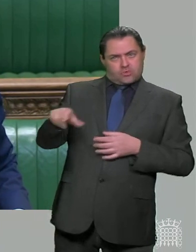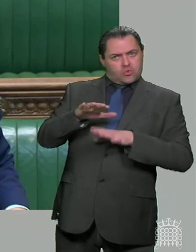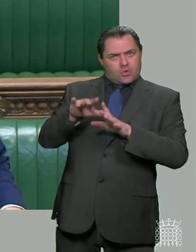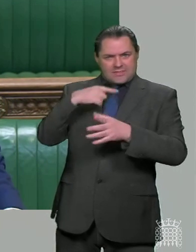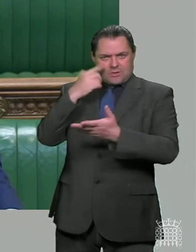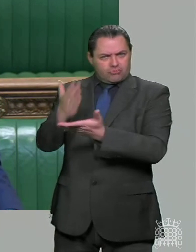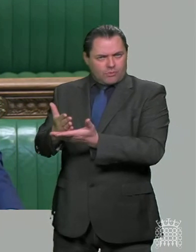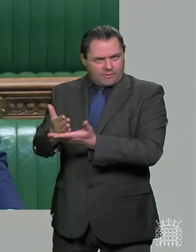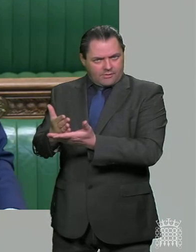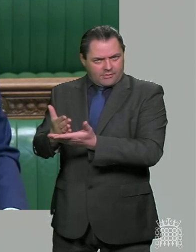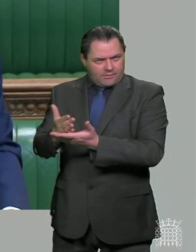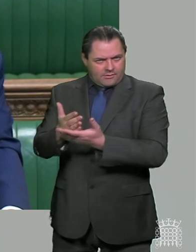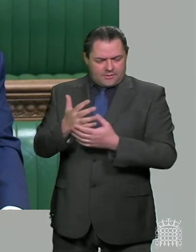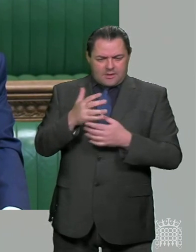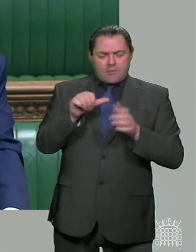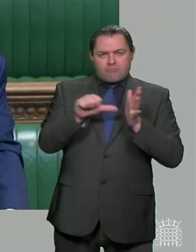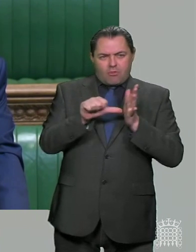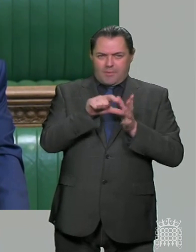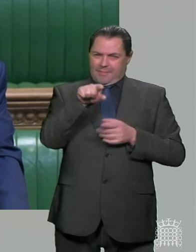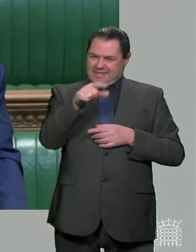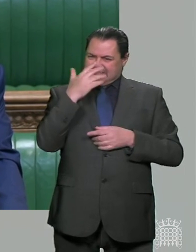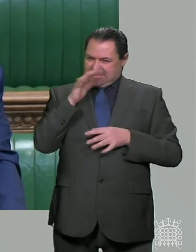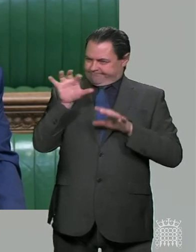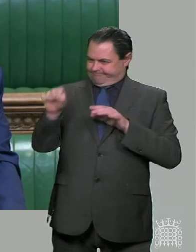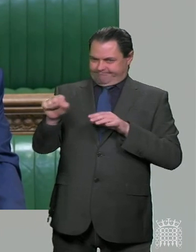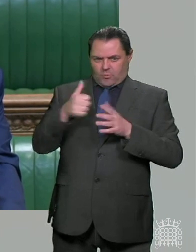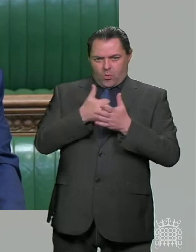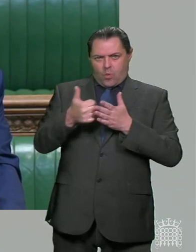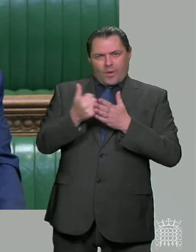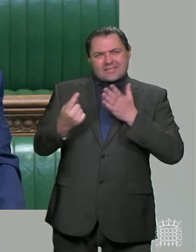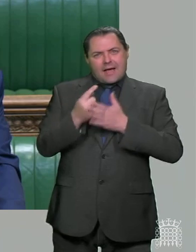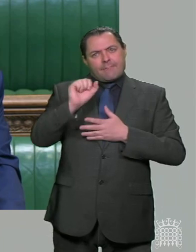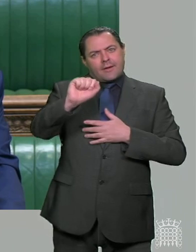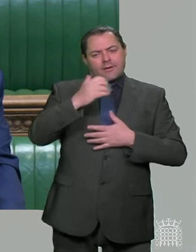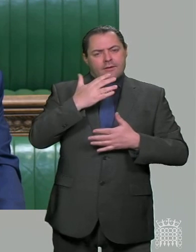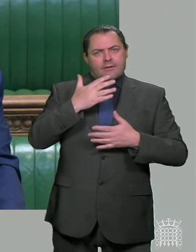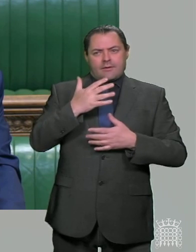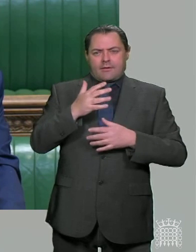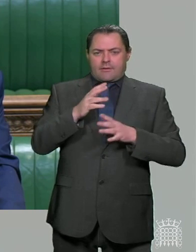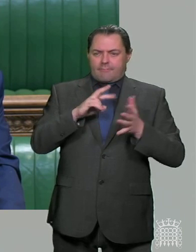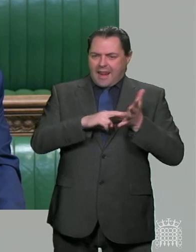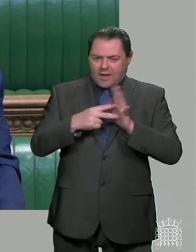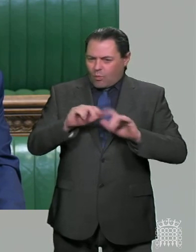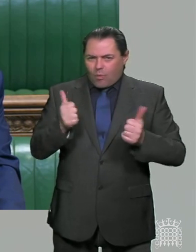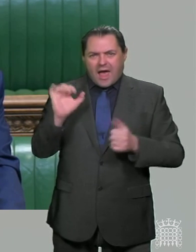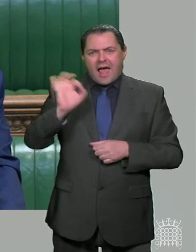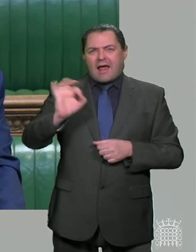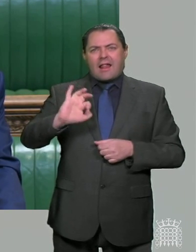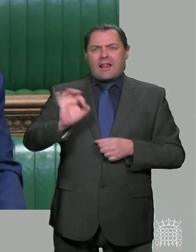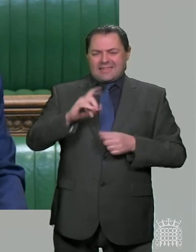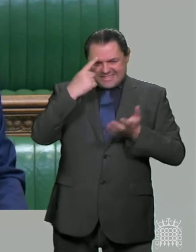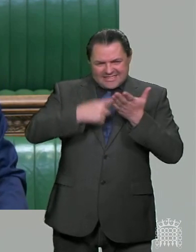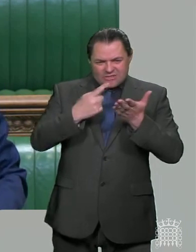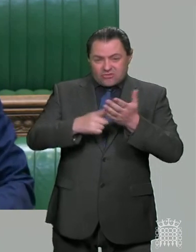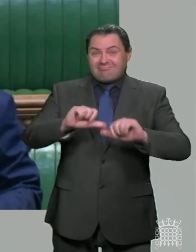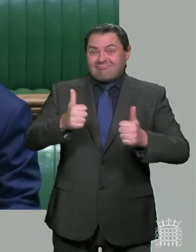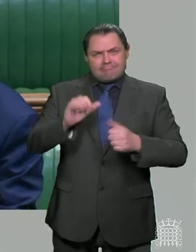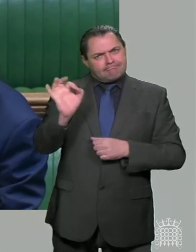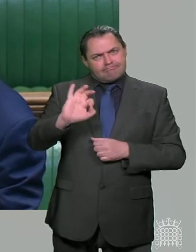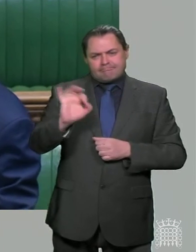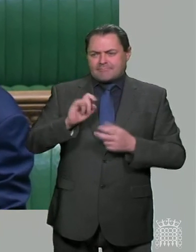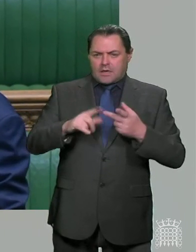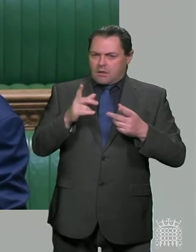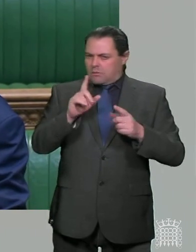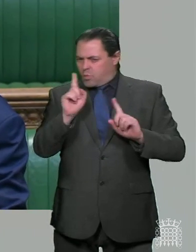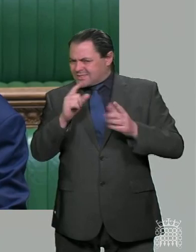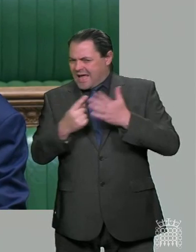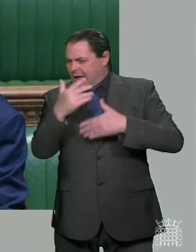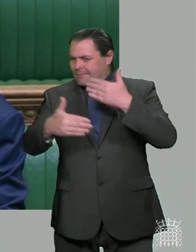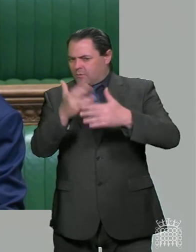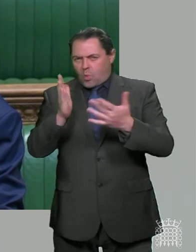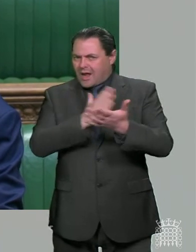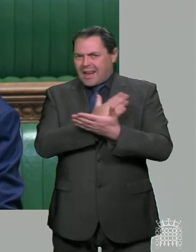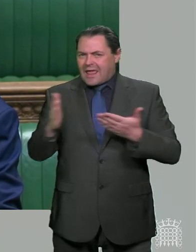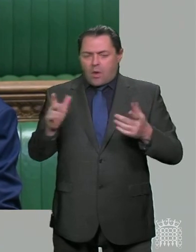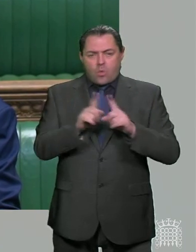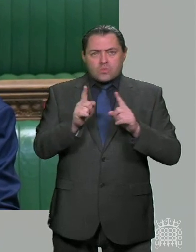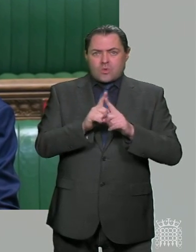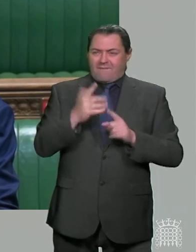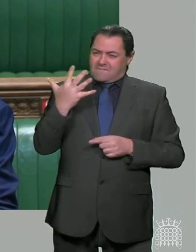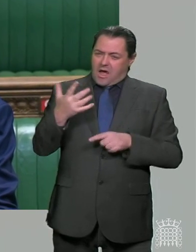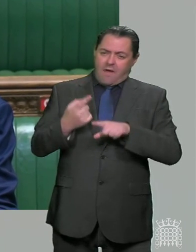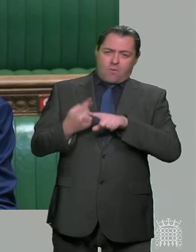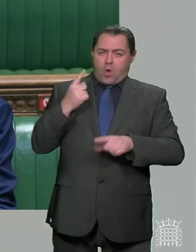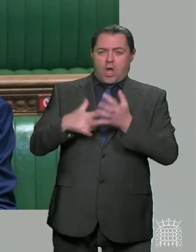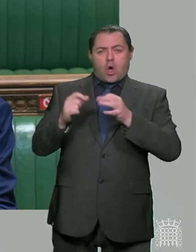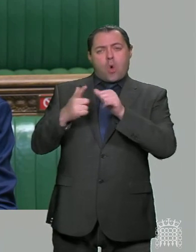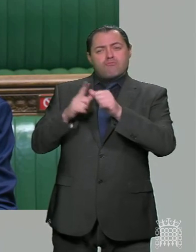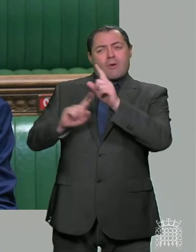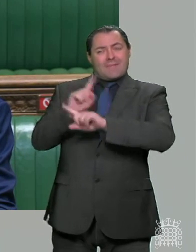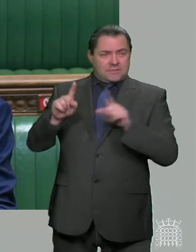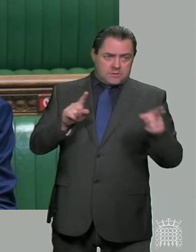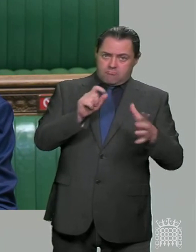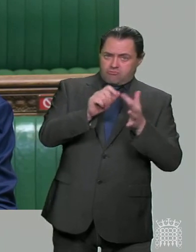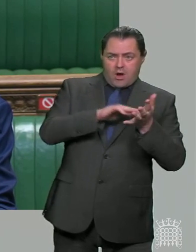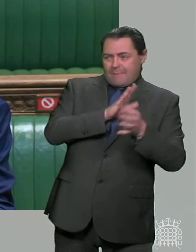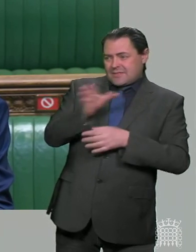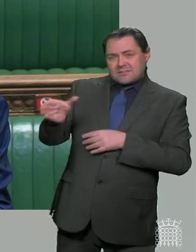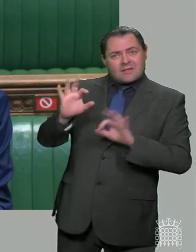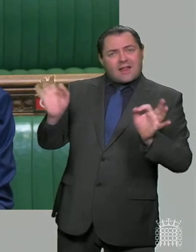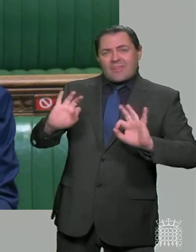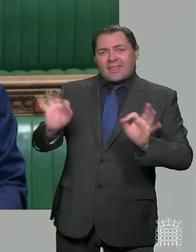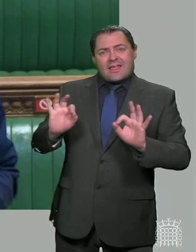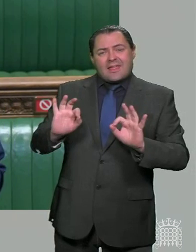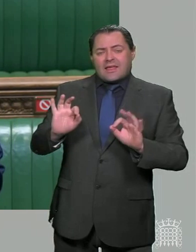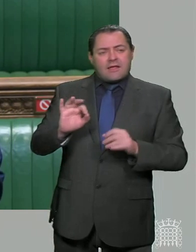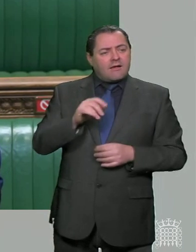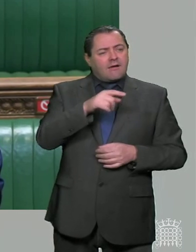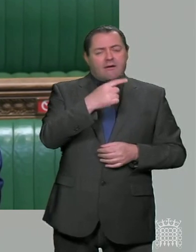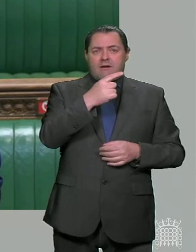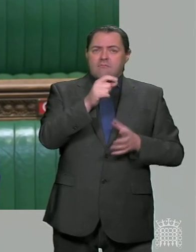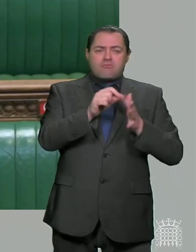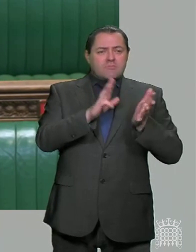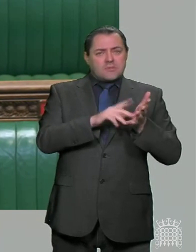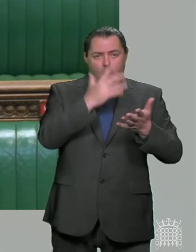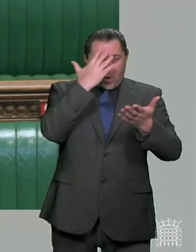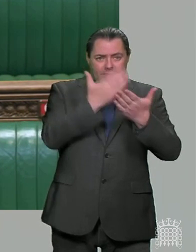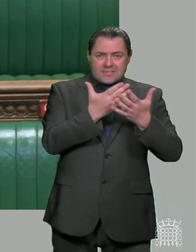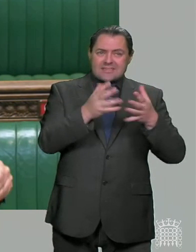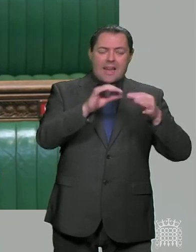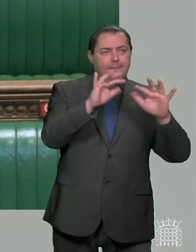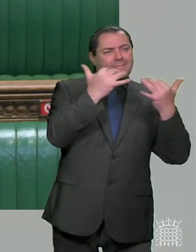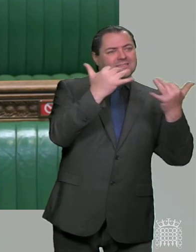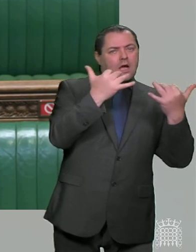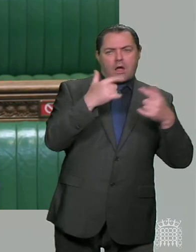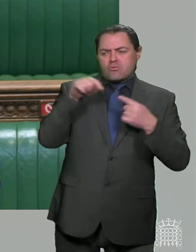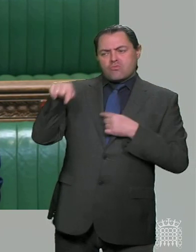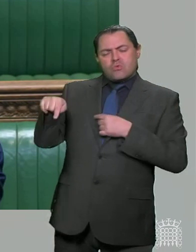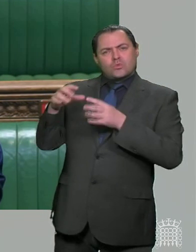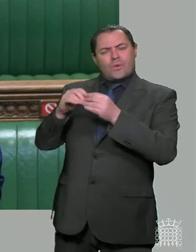There is a pattern of behaviour here. There was clearly a lack of planning, poor decision making, a lack of transparency and a Prime Minister who was absent from the key decisions, including five early Cobra meetings, and who was, to quote his former adviser, “1,000 times far too obsessed with the media”.